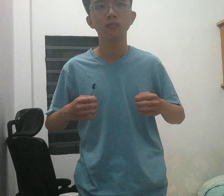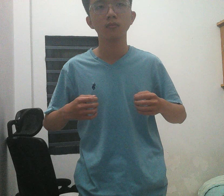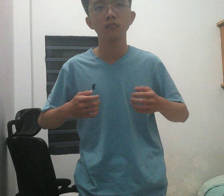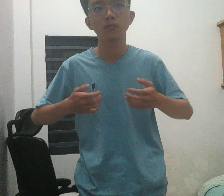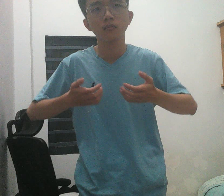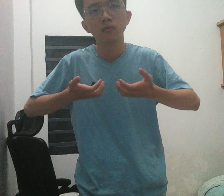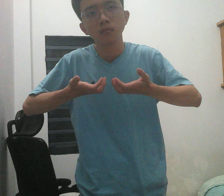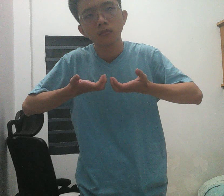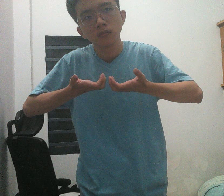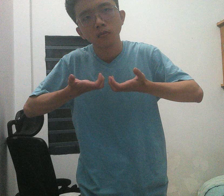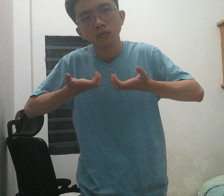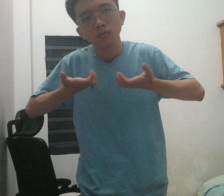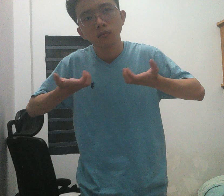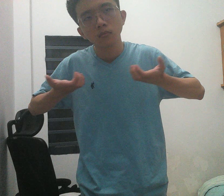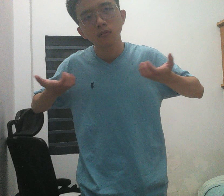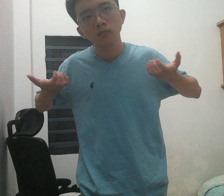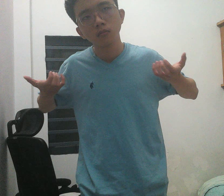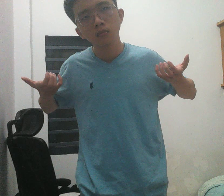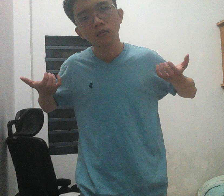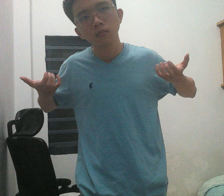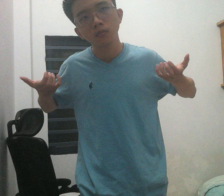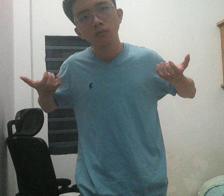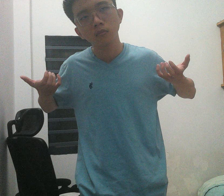chia cat